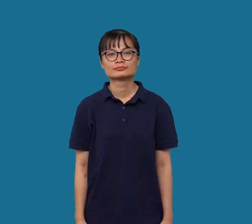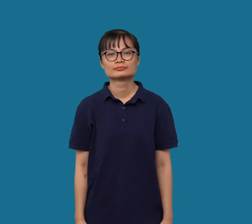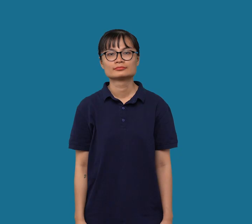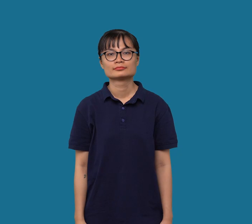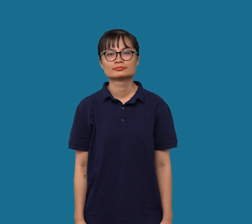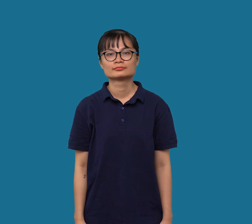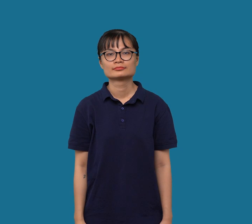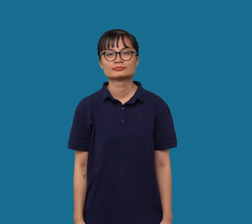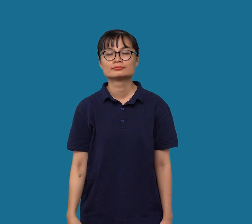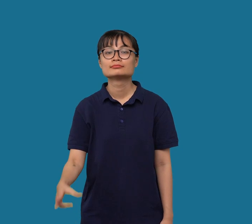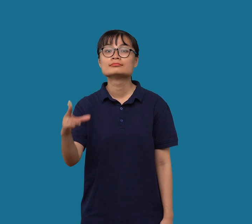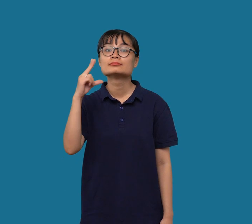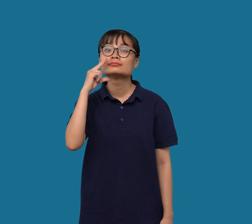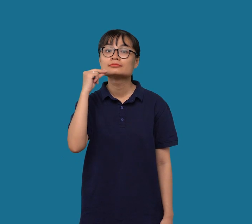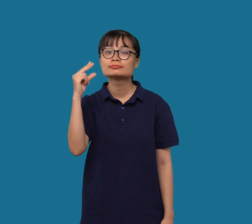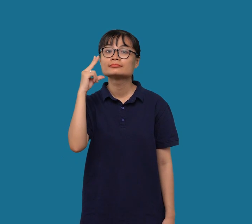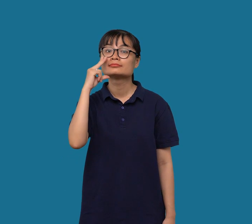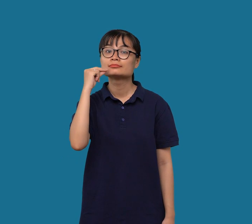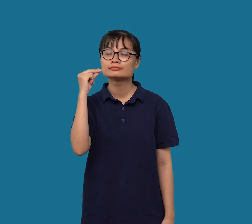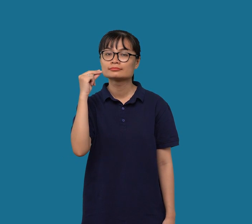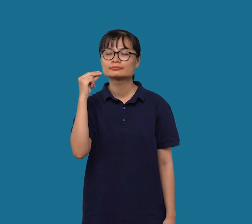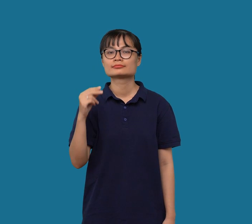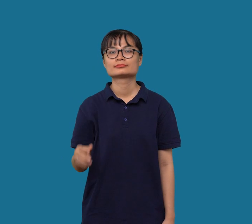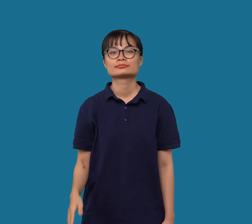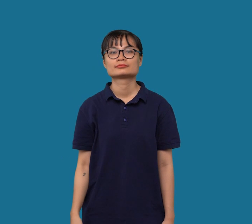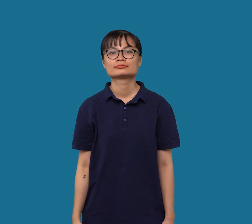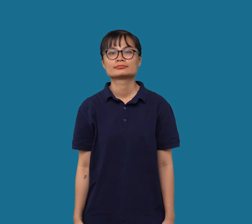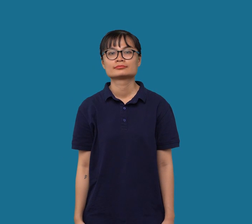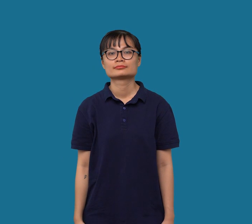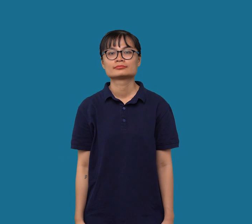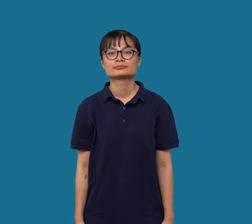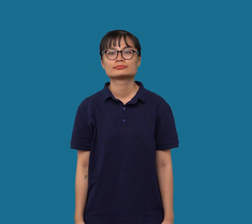Y-Éc-Xanh